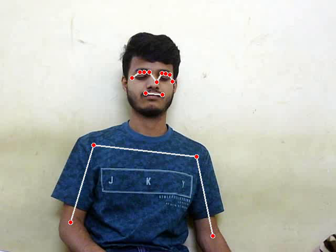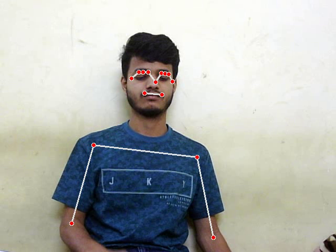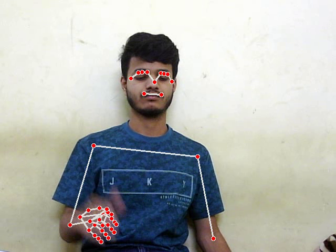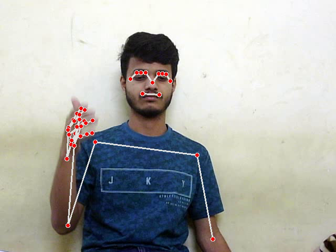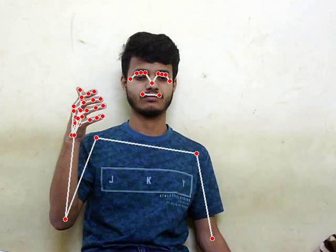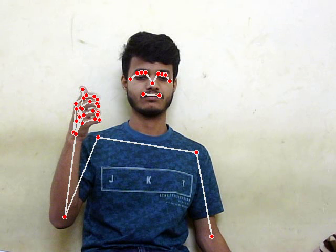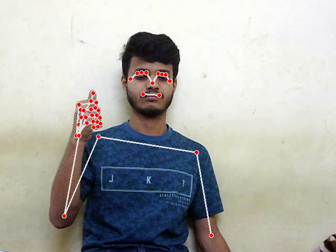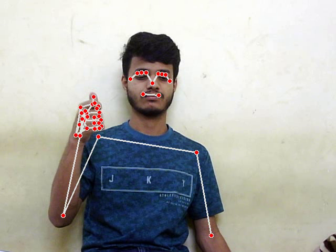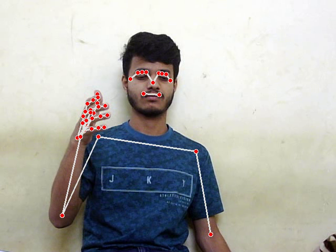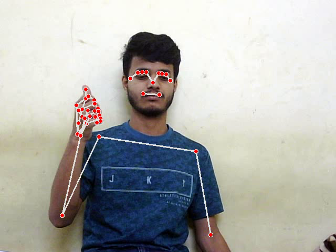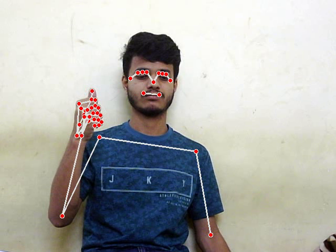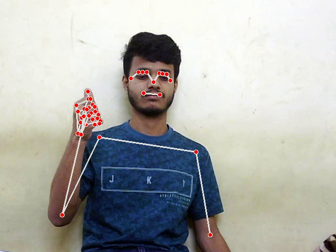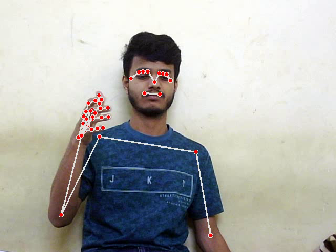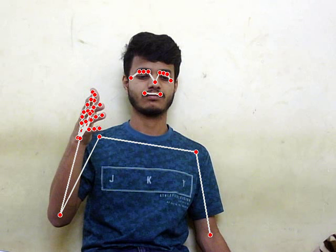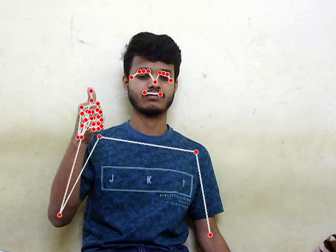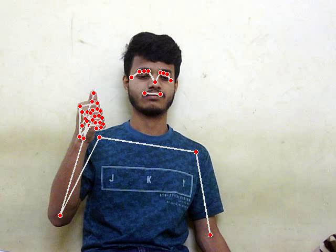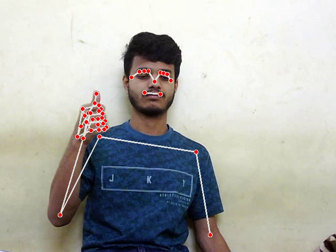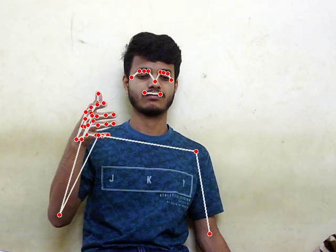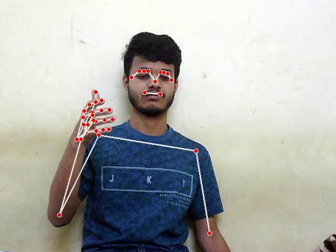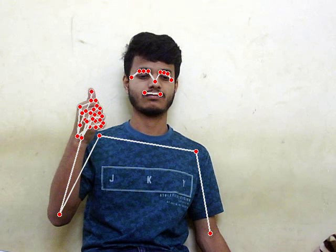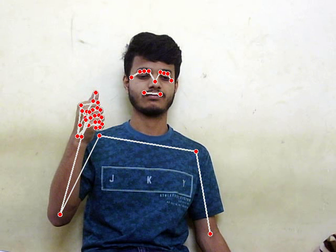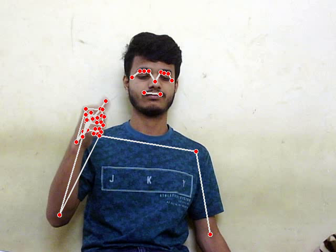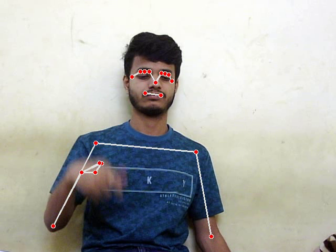milk